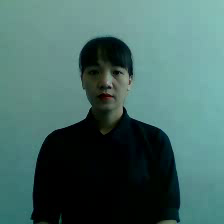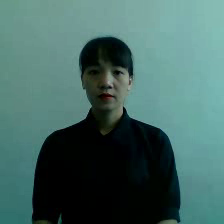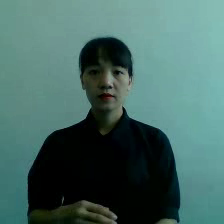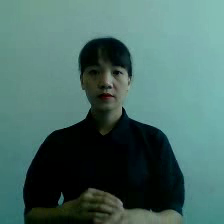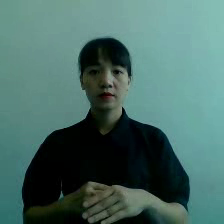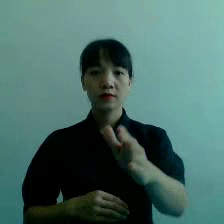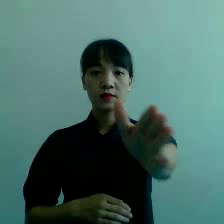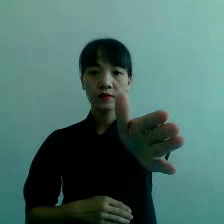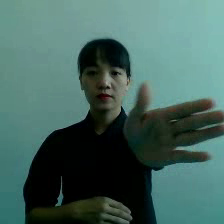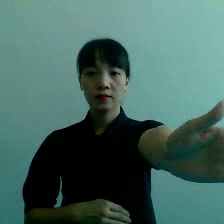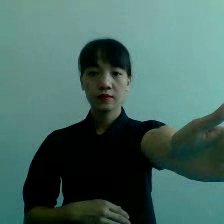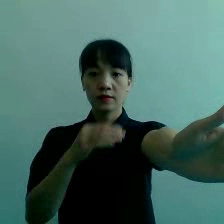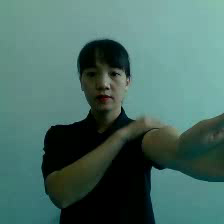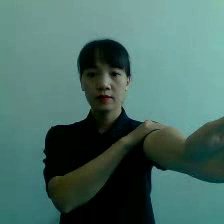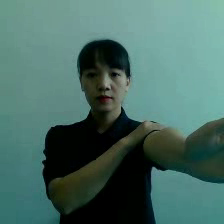Rẽ trái